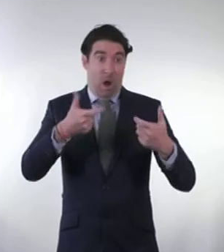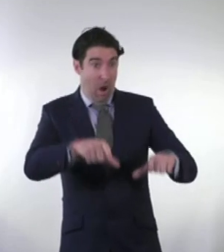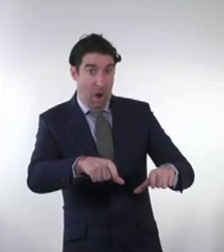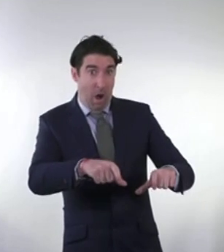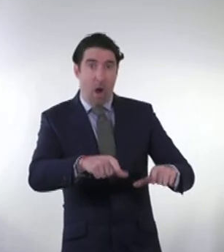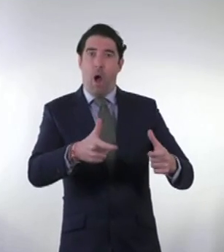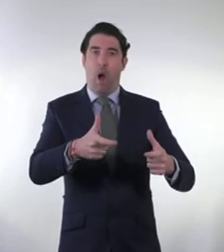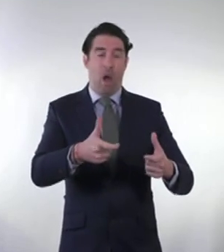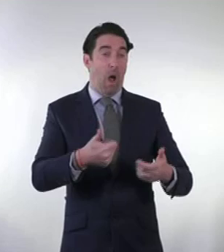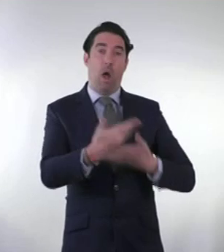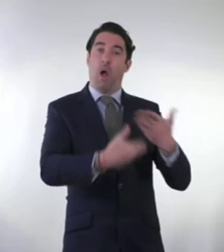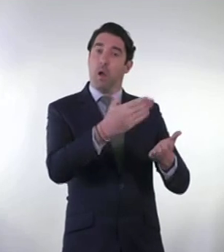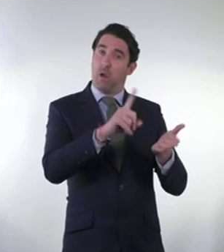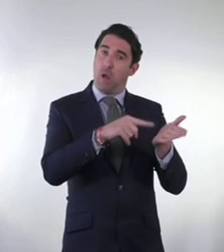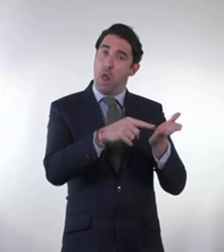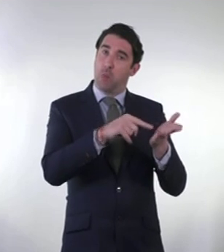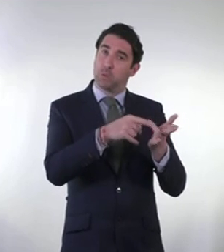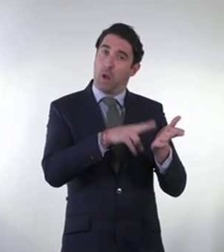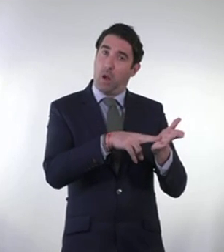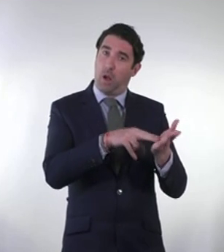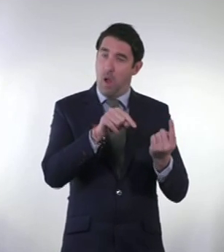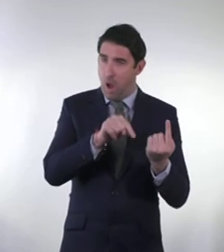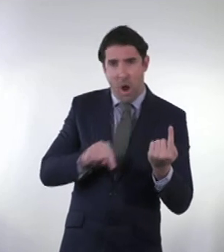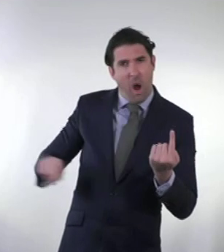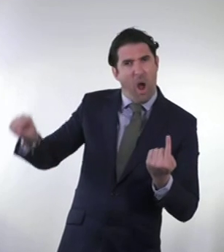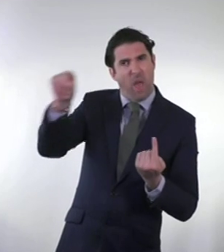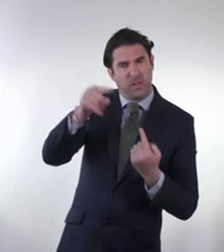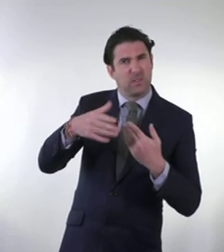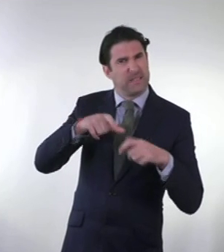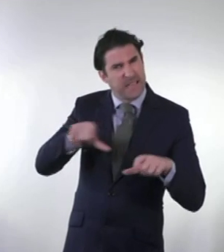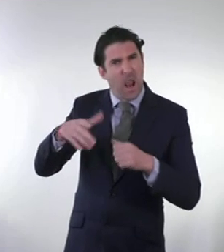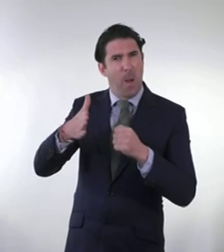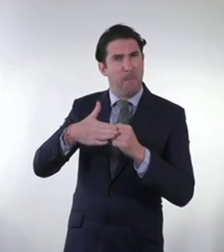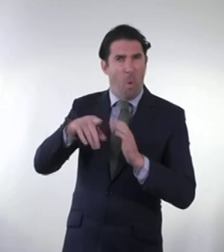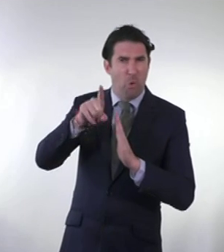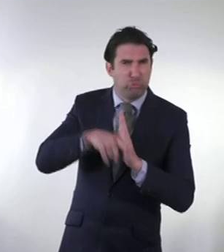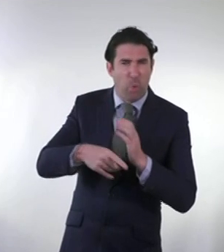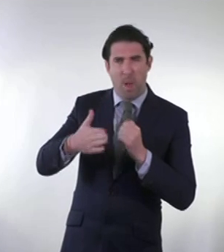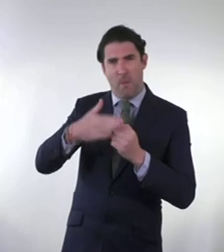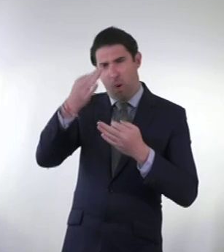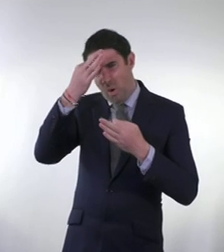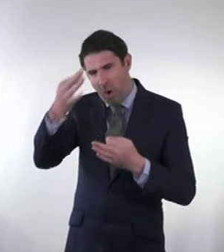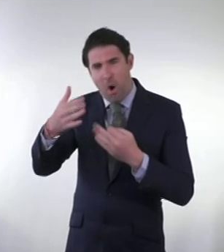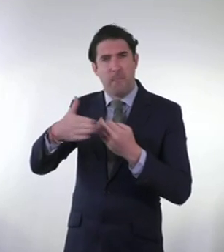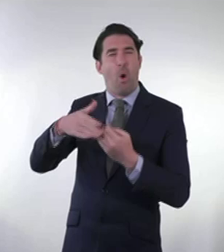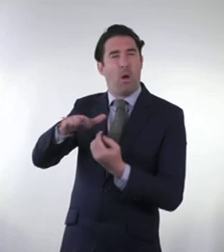The right hon. and learned Gentleman is absolutely right to draw attention to the importance of local lockdown measures.